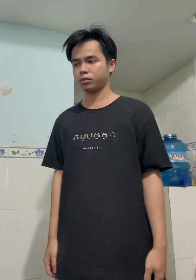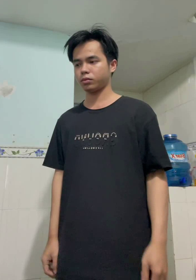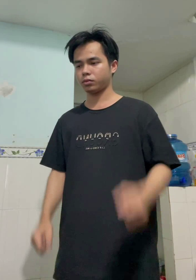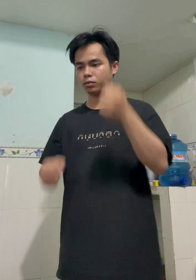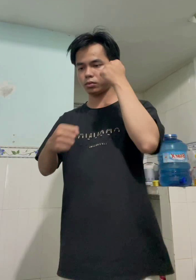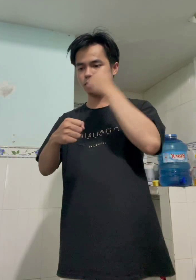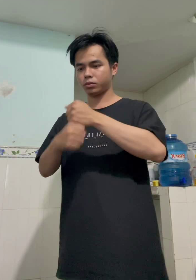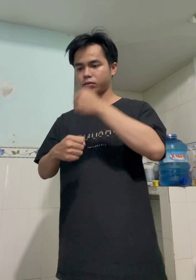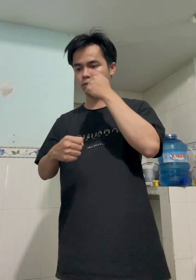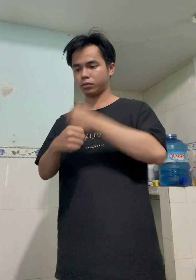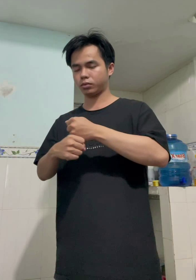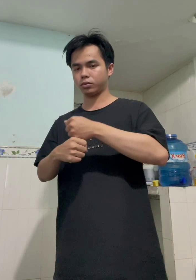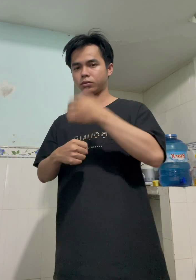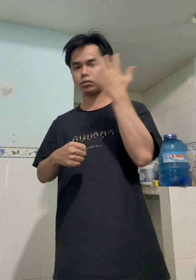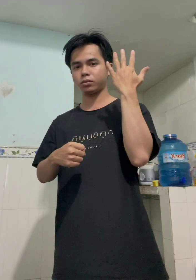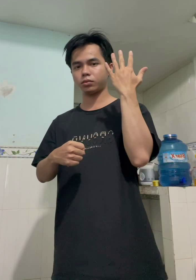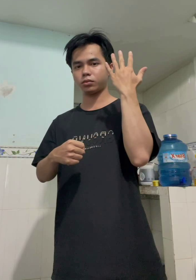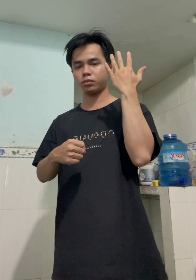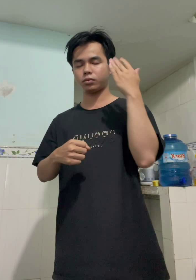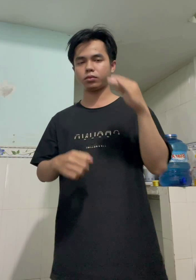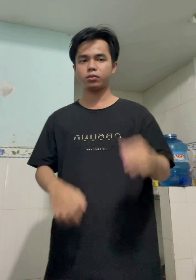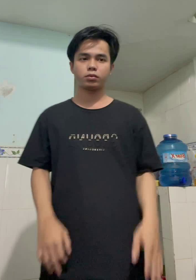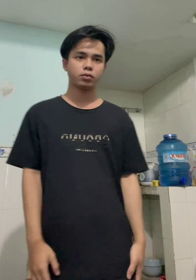that nghiep